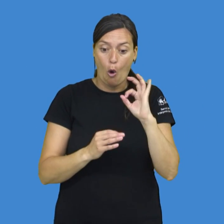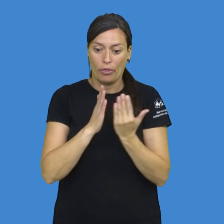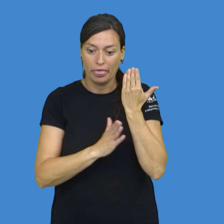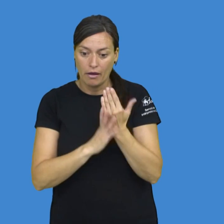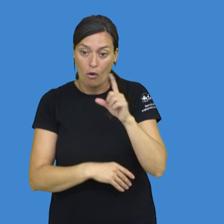día